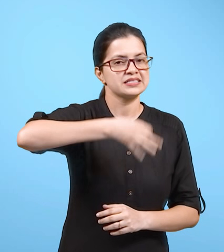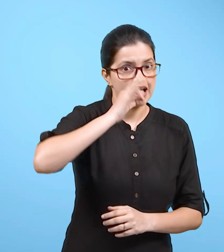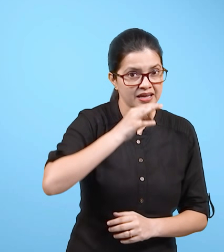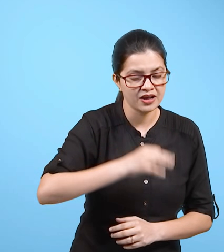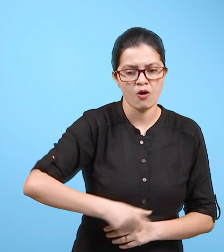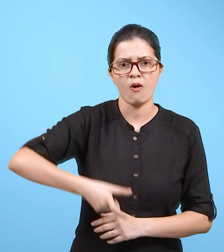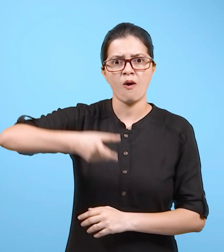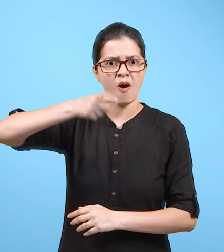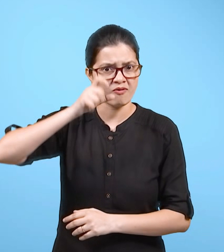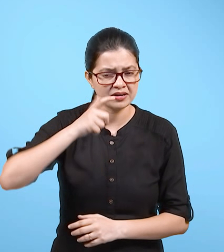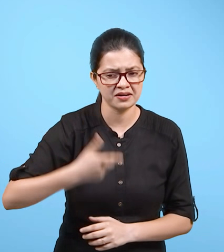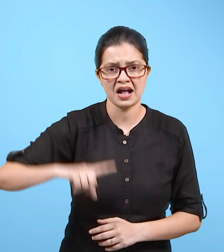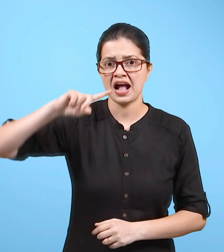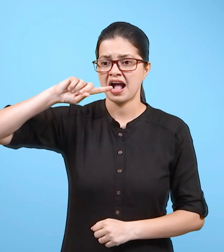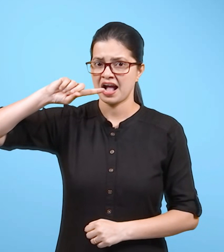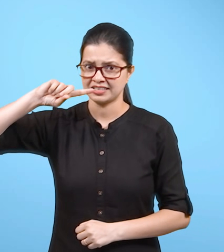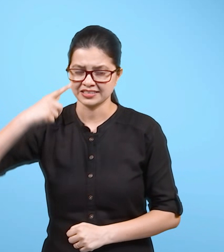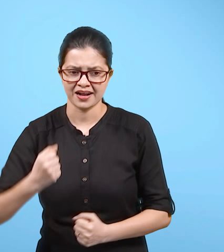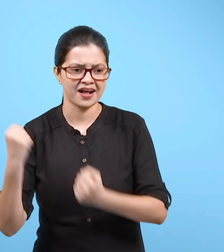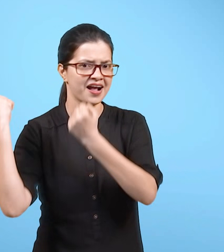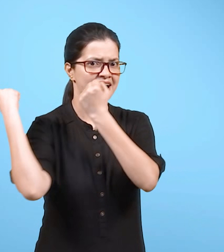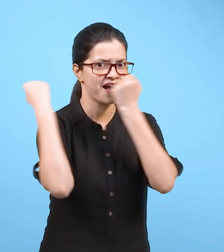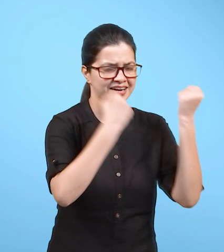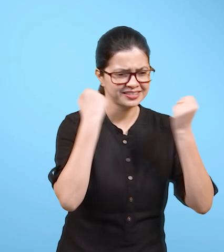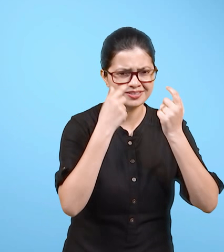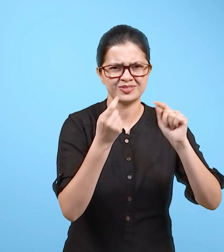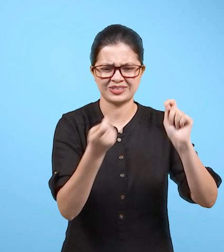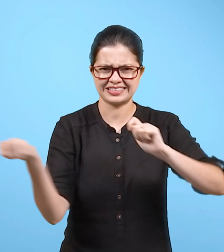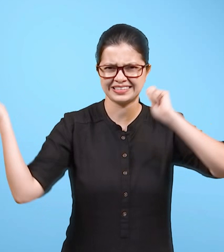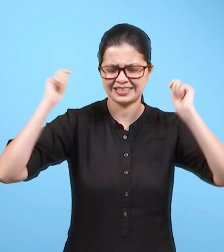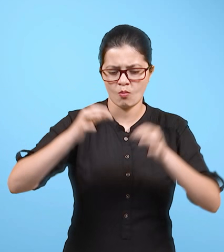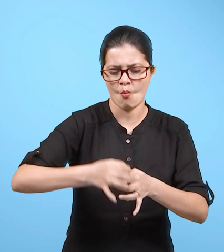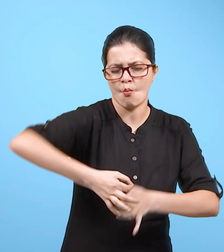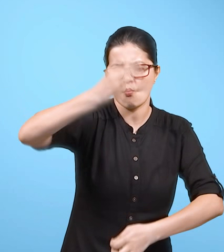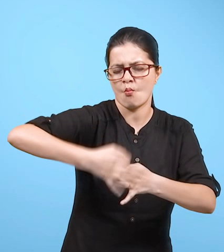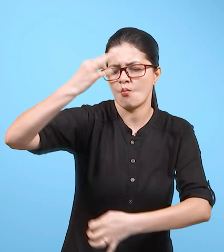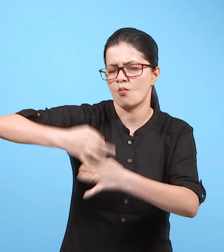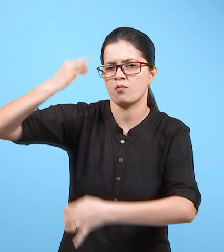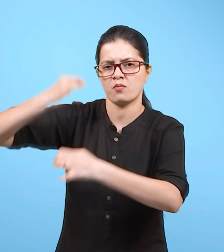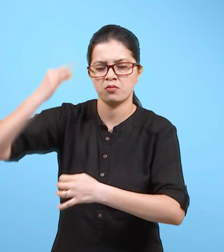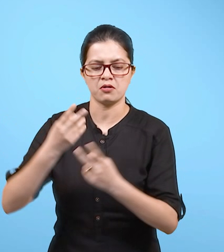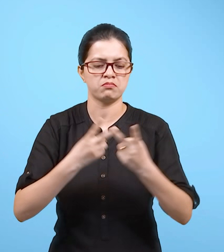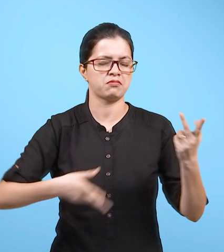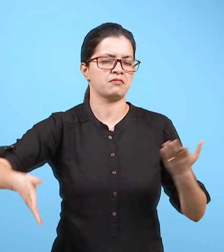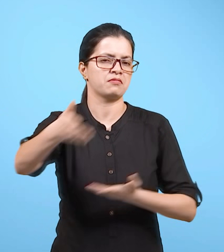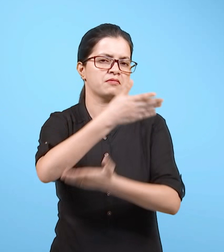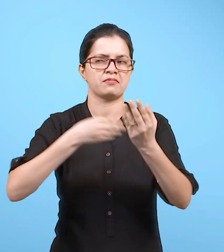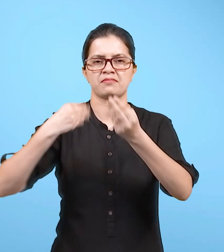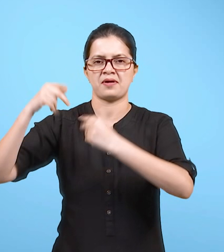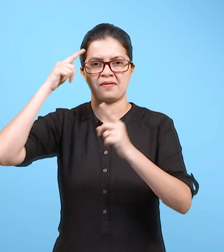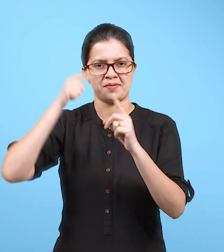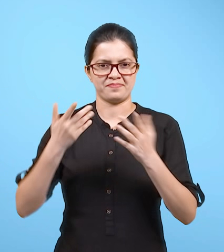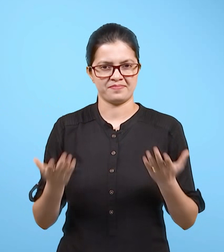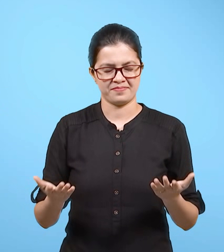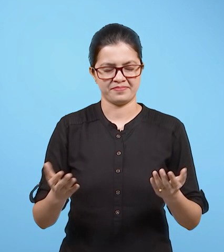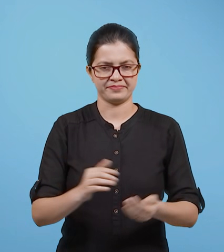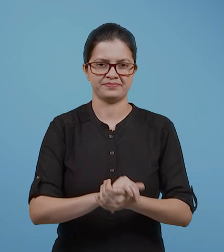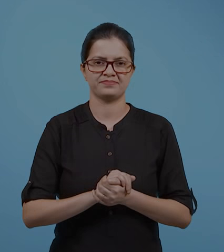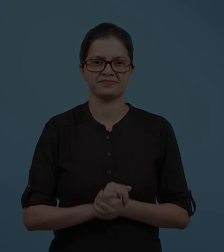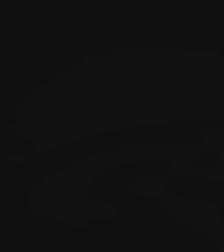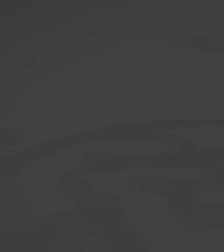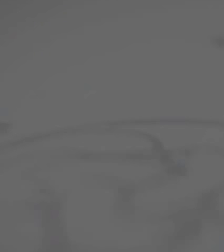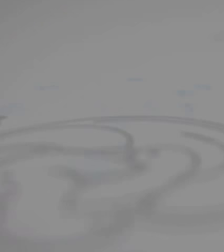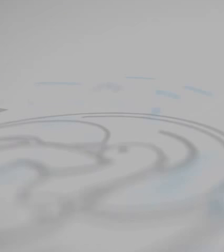maize, sugarcane, jute, etc.